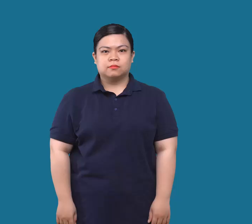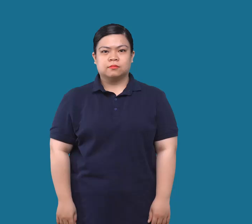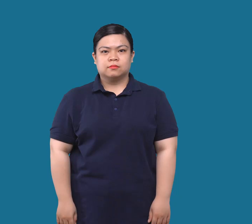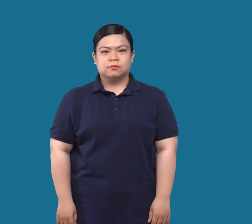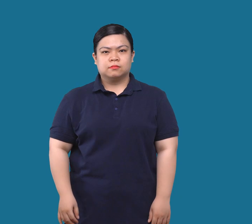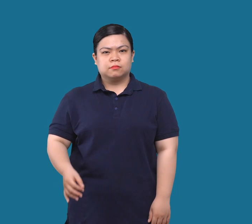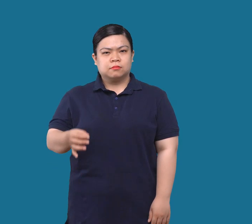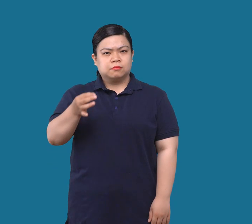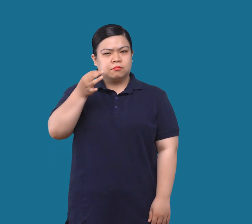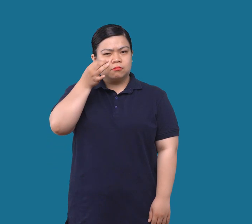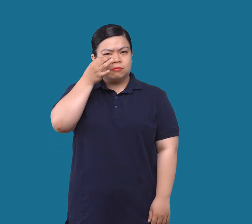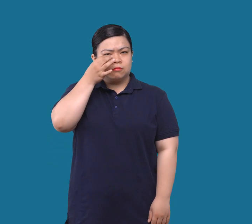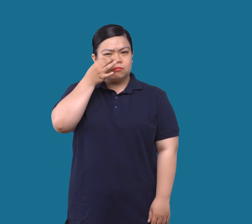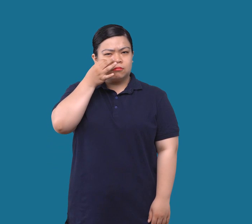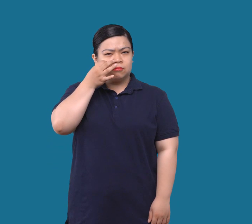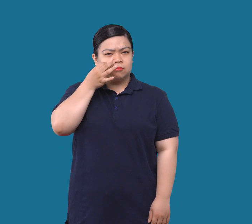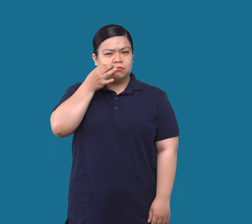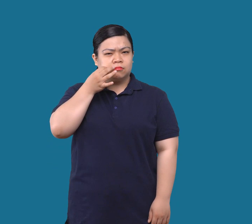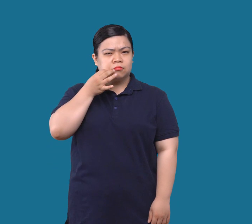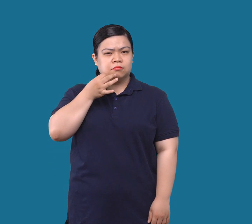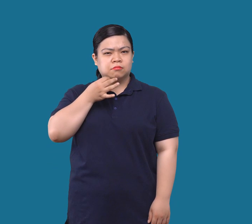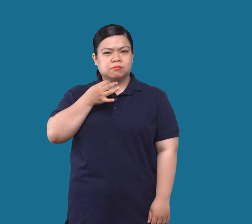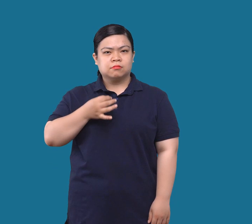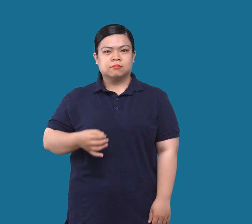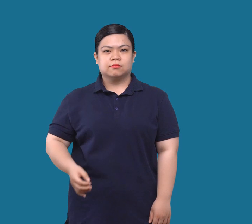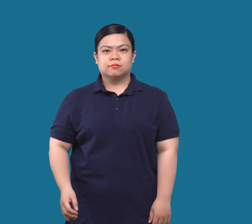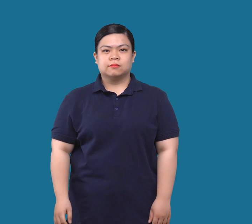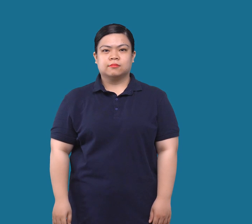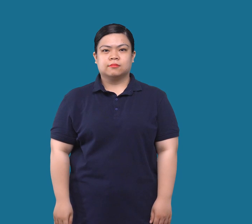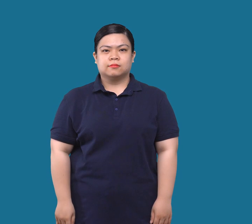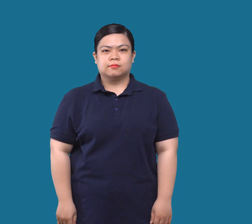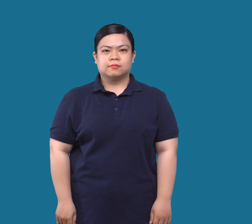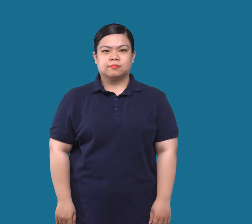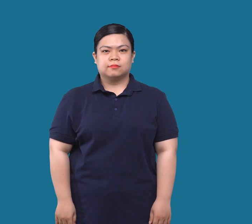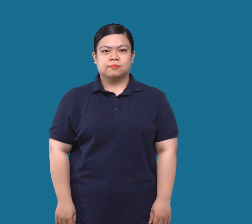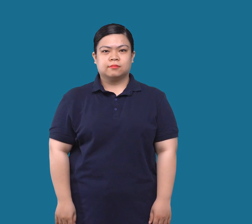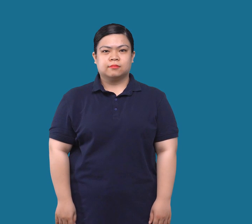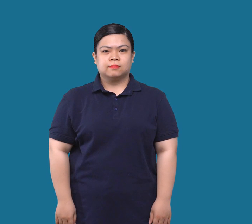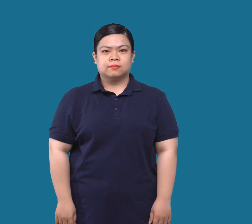nước mắt